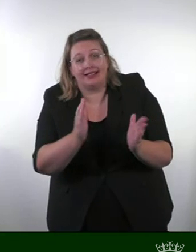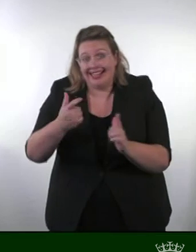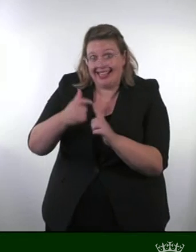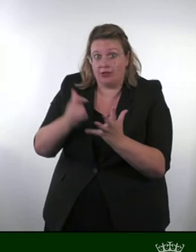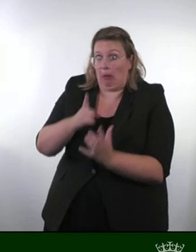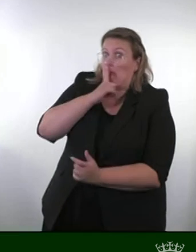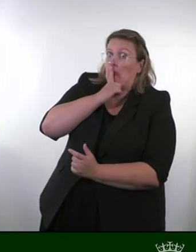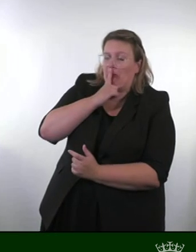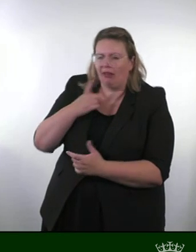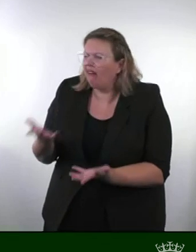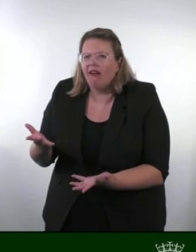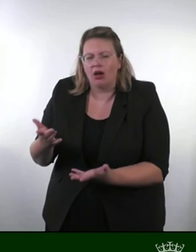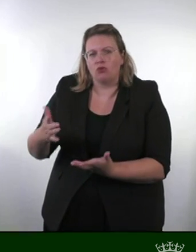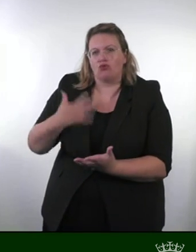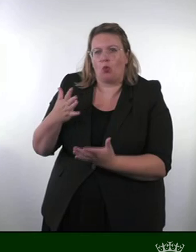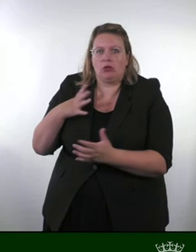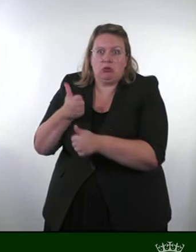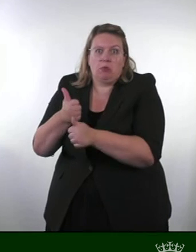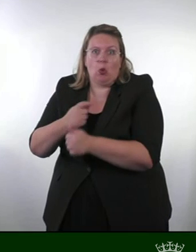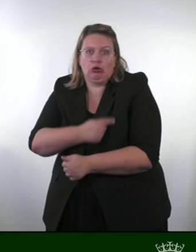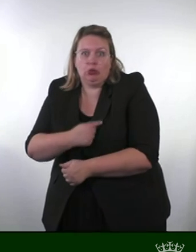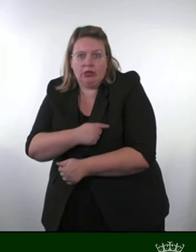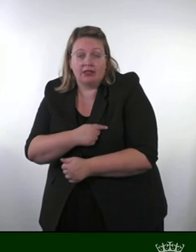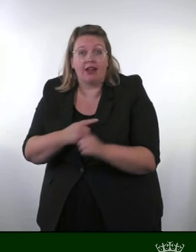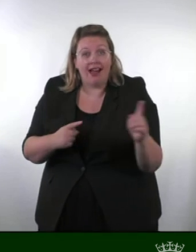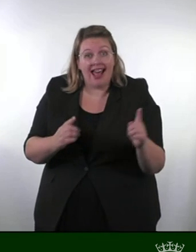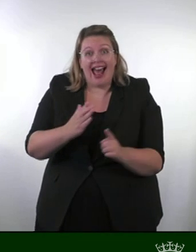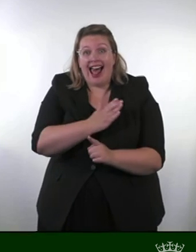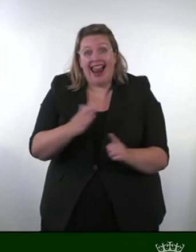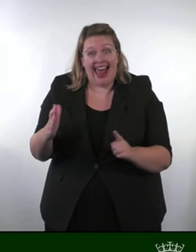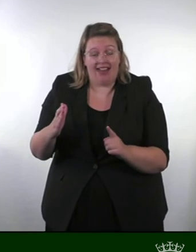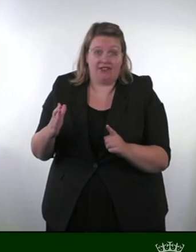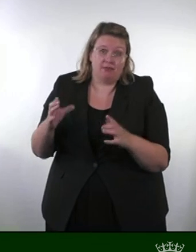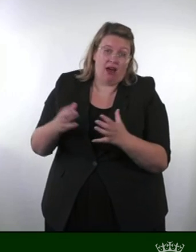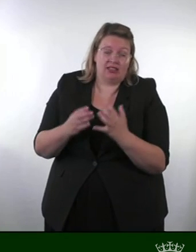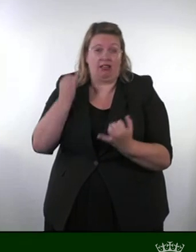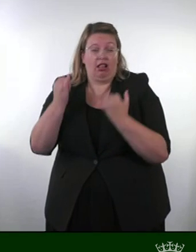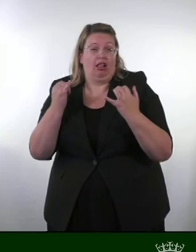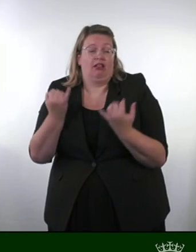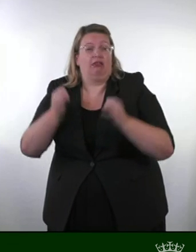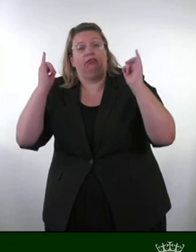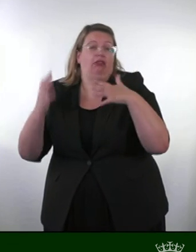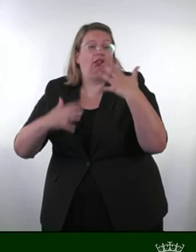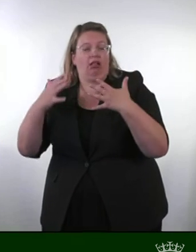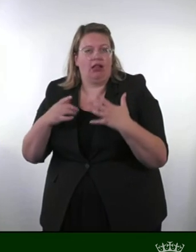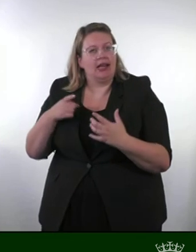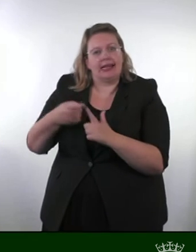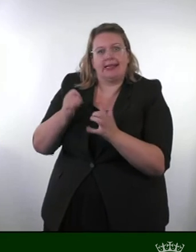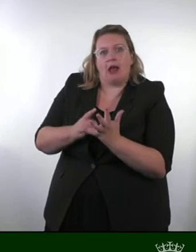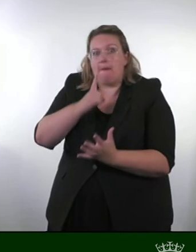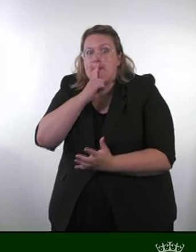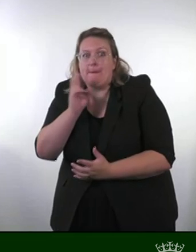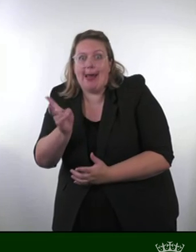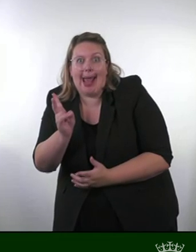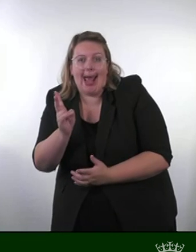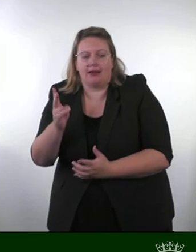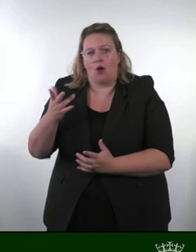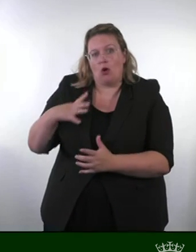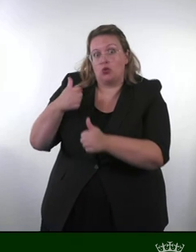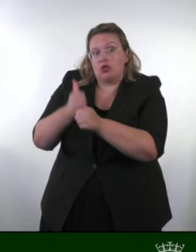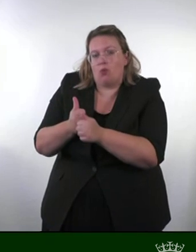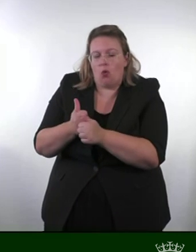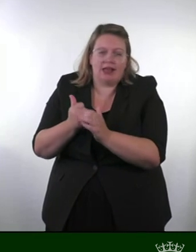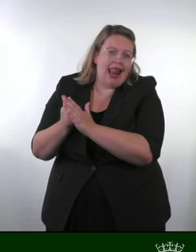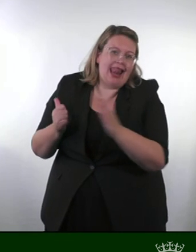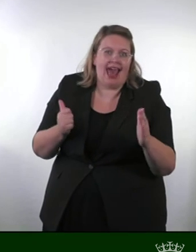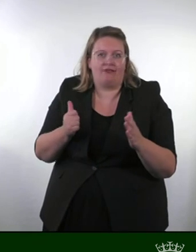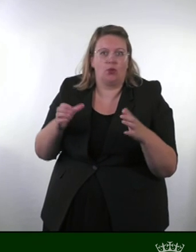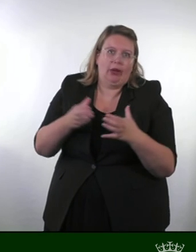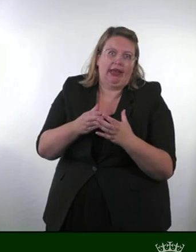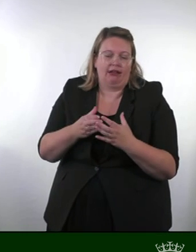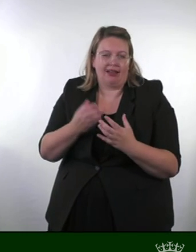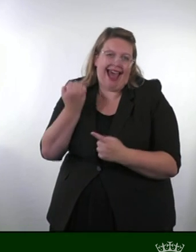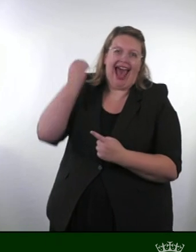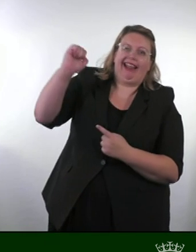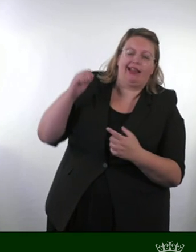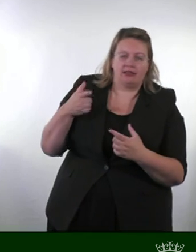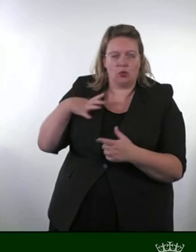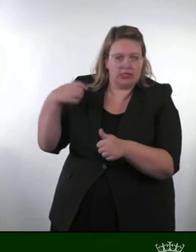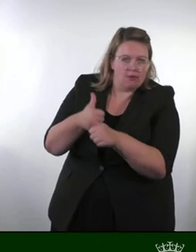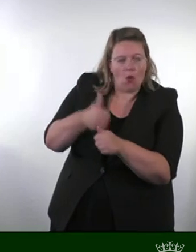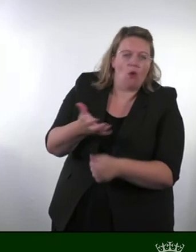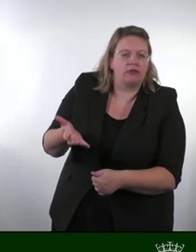When left-wing anarchists tried to destroy the freedom of the press, he was silent because for some reason he did not want to offend crusty left-wing anarchists.